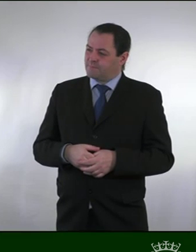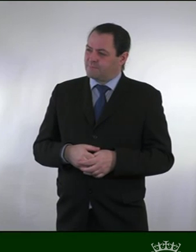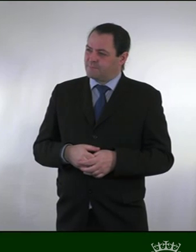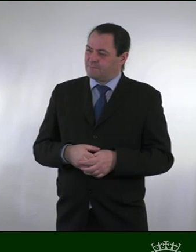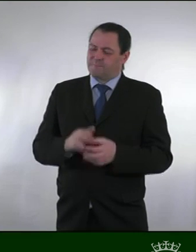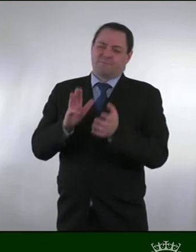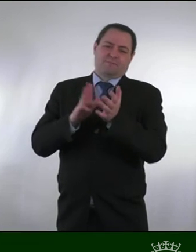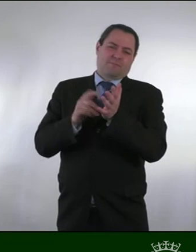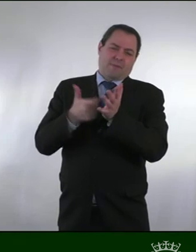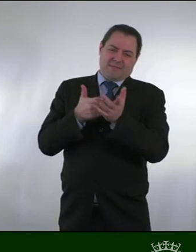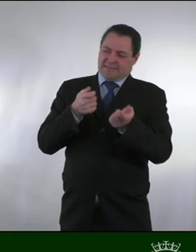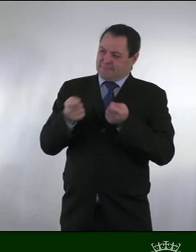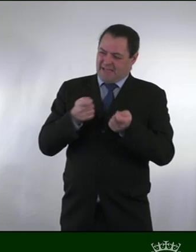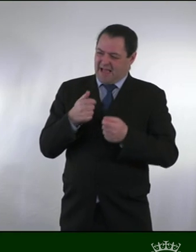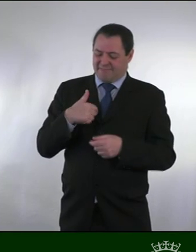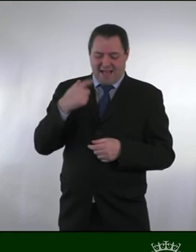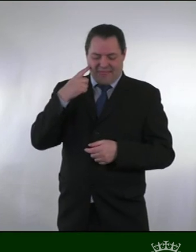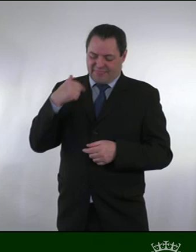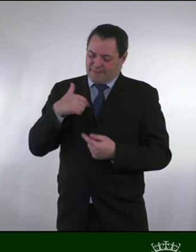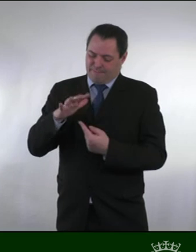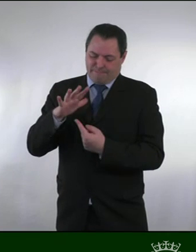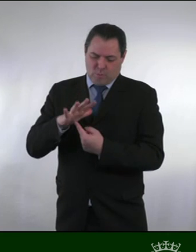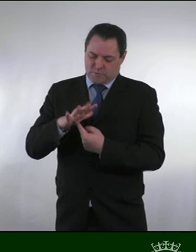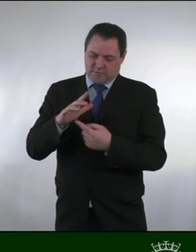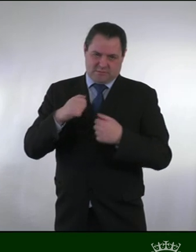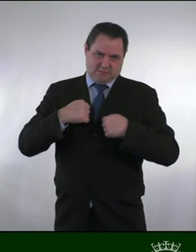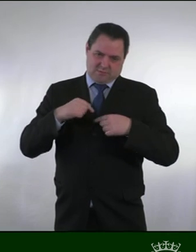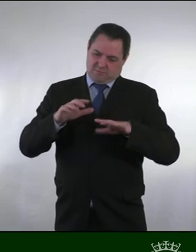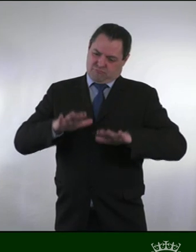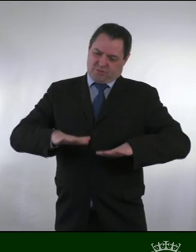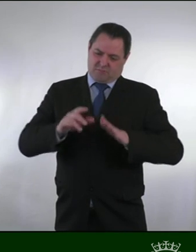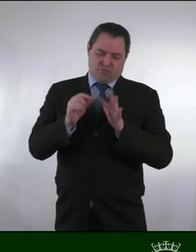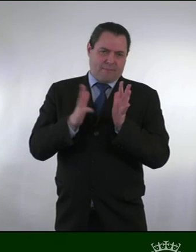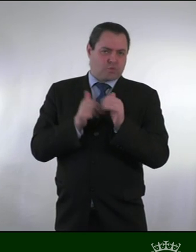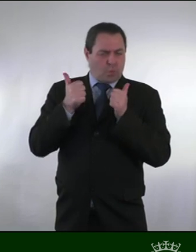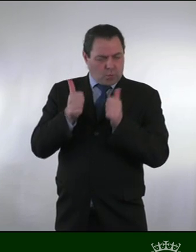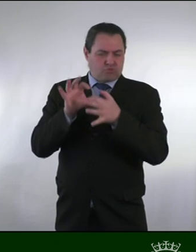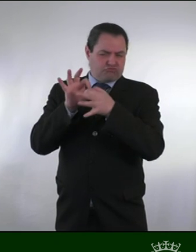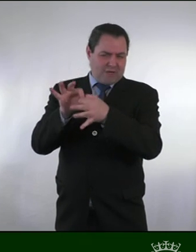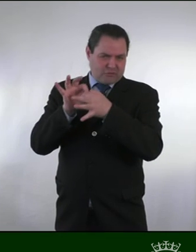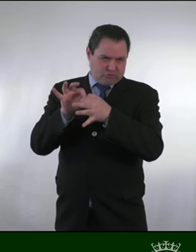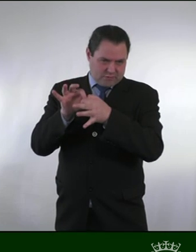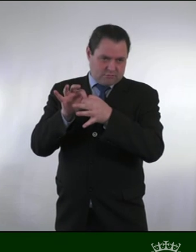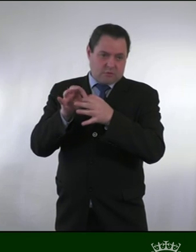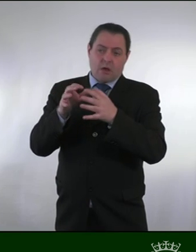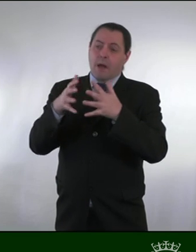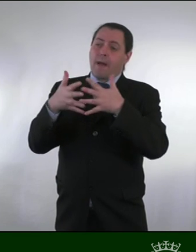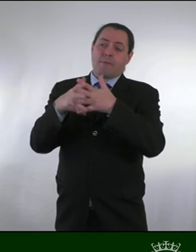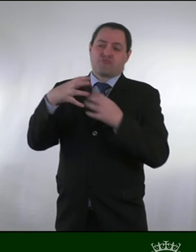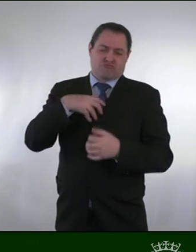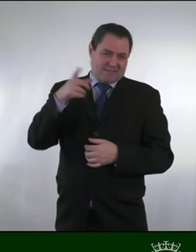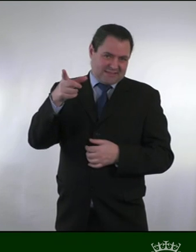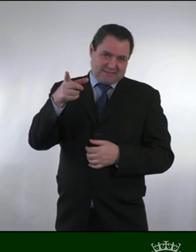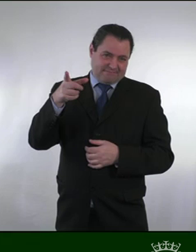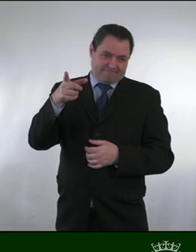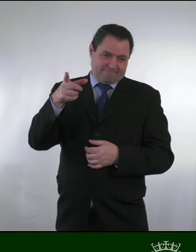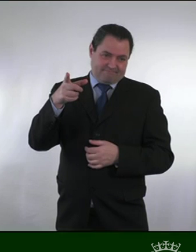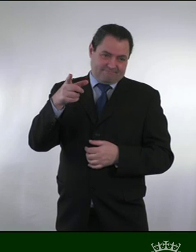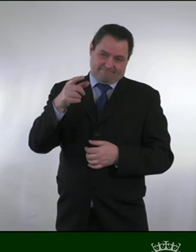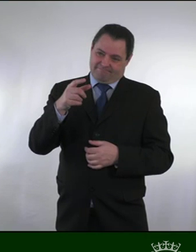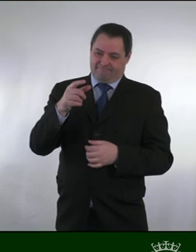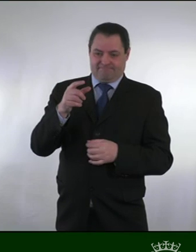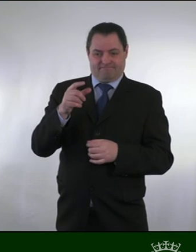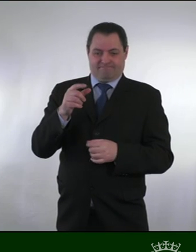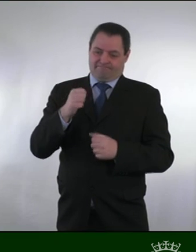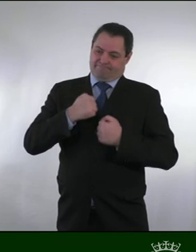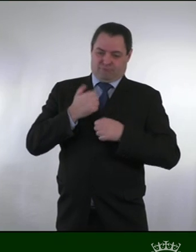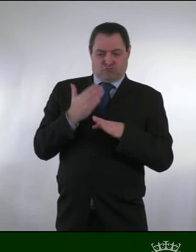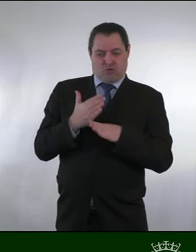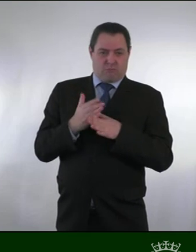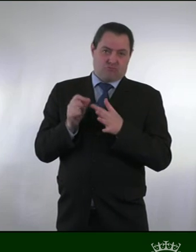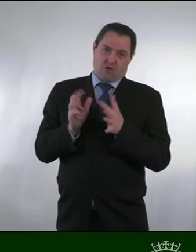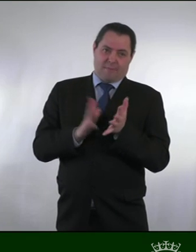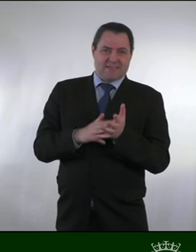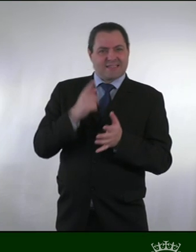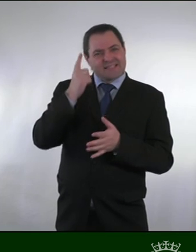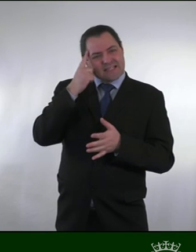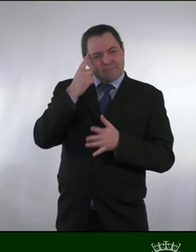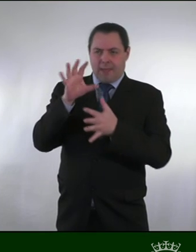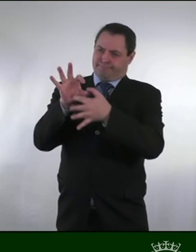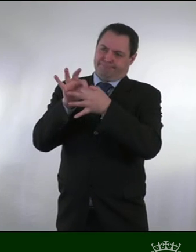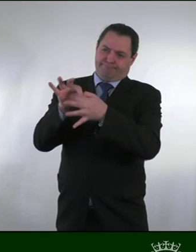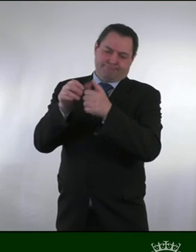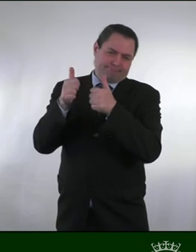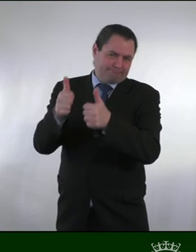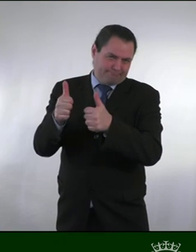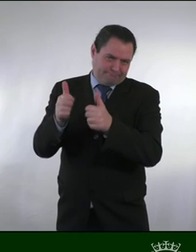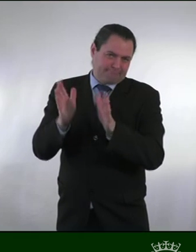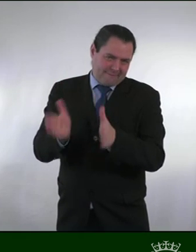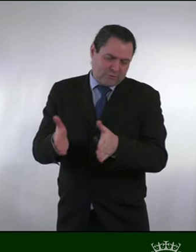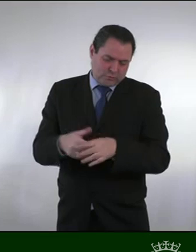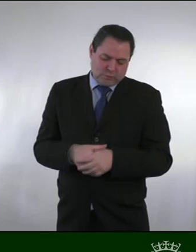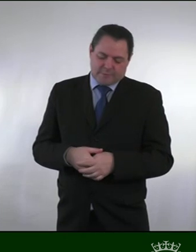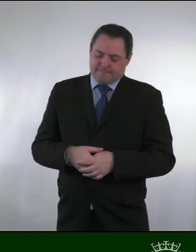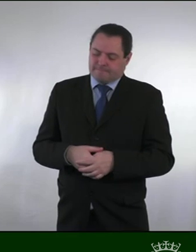I think it is very important that the Prime Minister of the UK has the best possible relationship with the President of the United States—that is part of the job description, as I think all sensible Opposition Members would acknowledge.